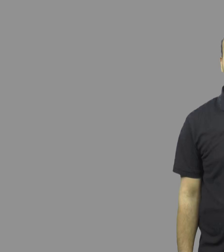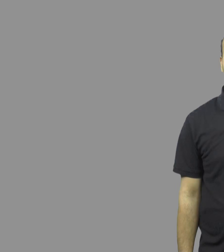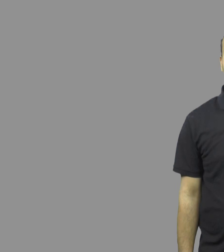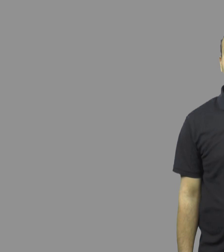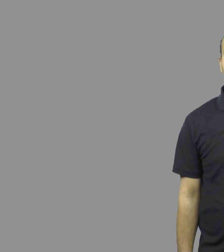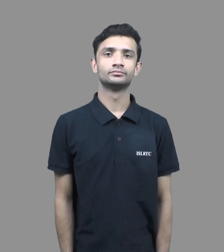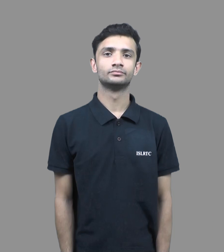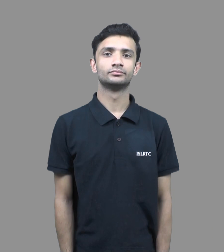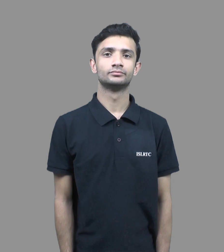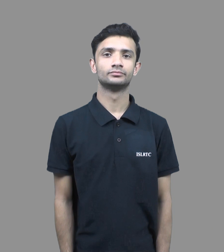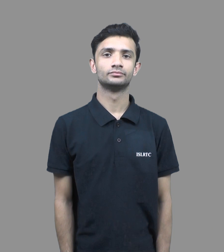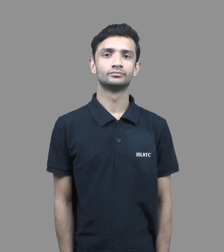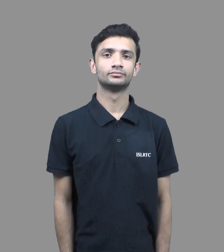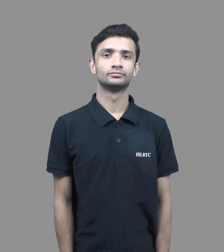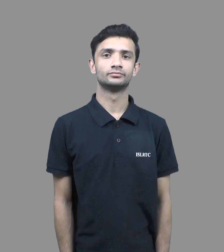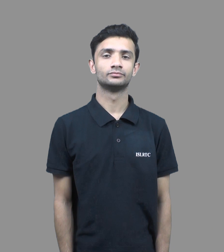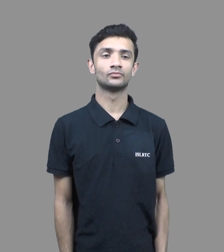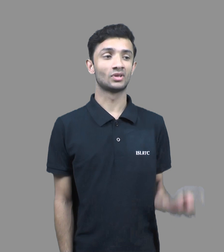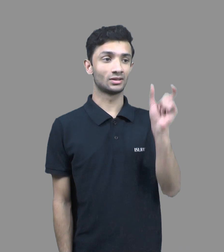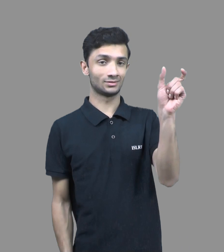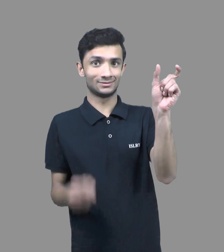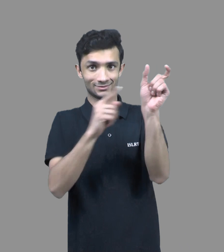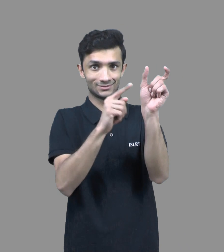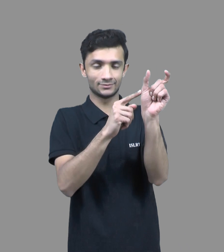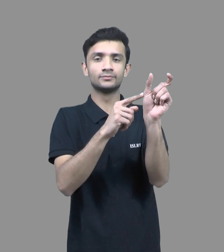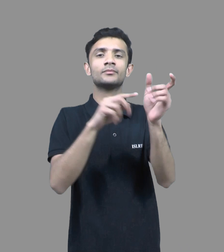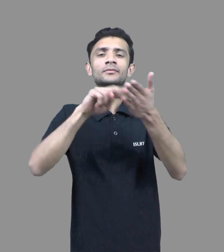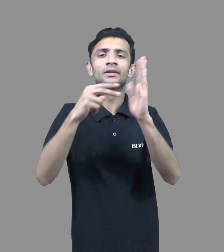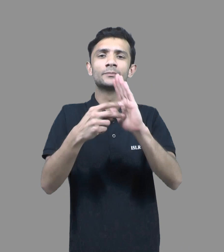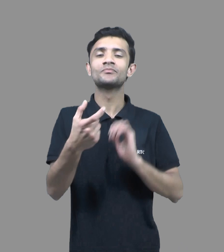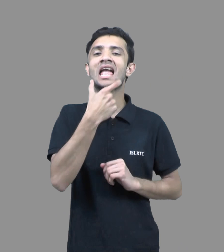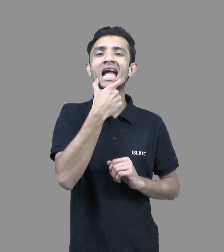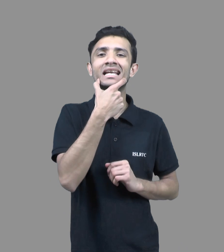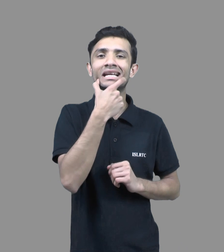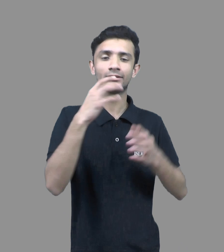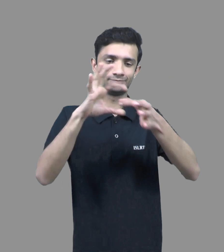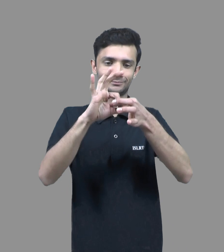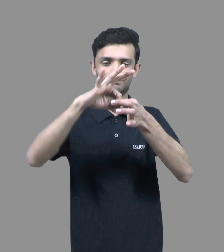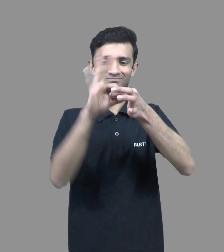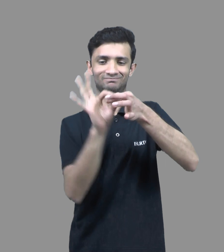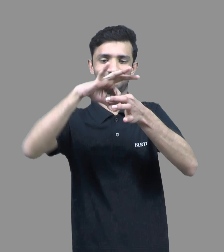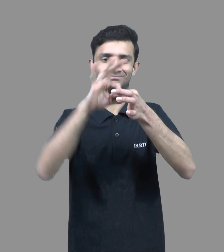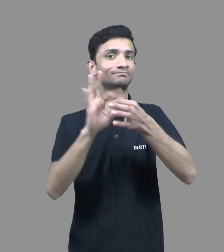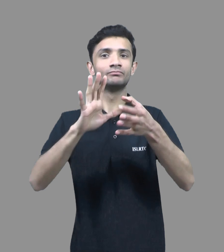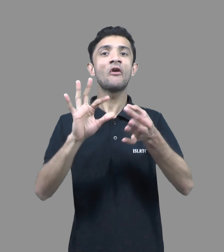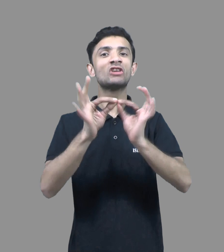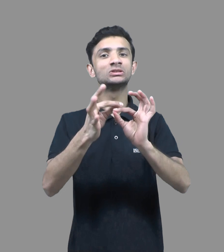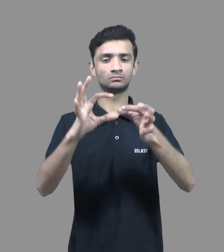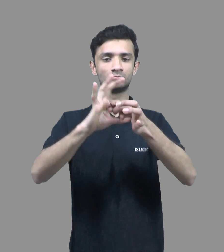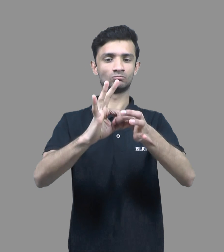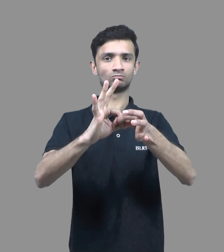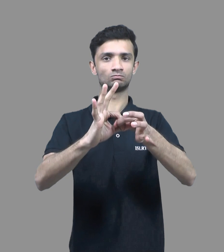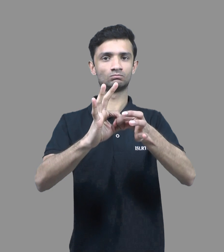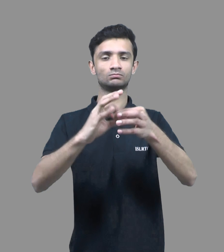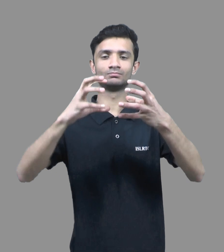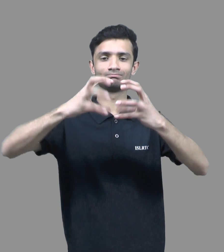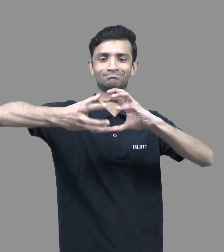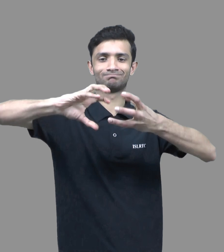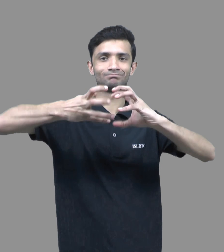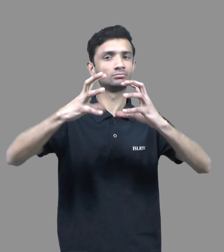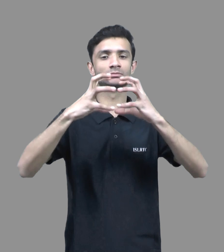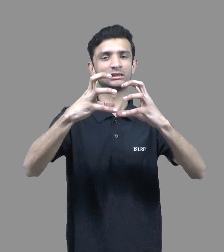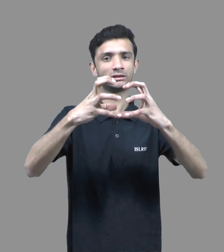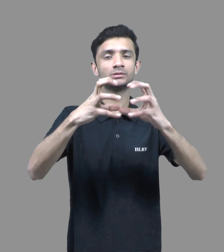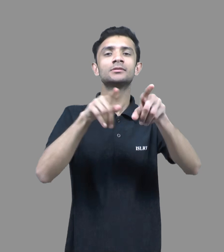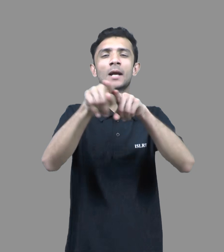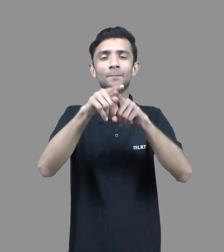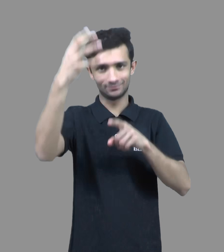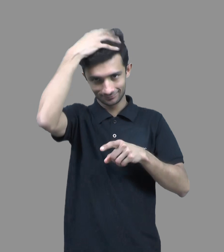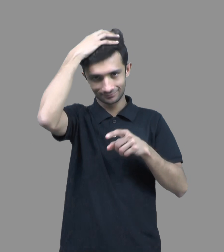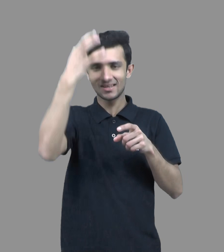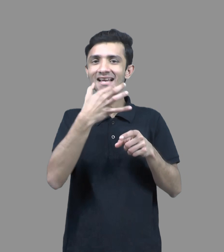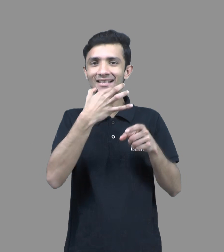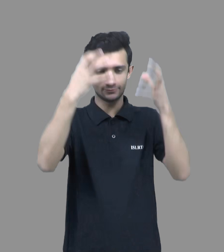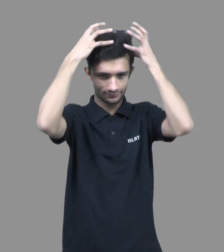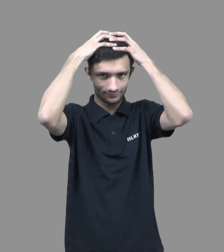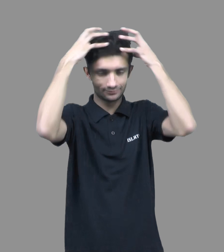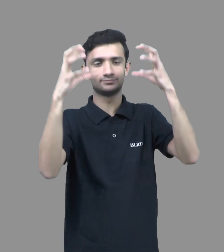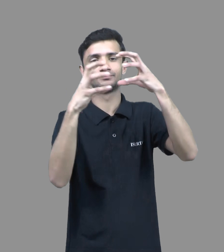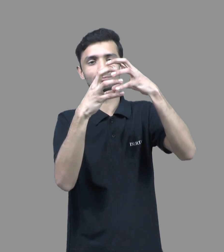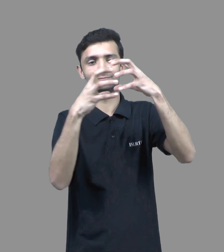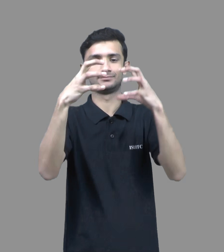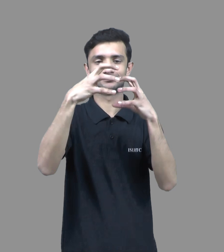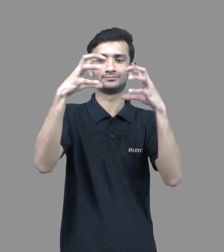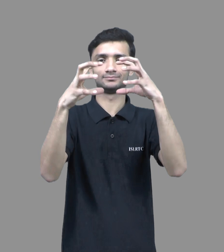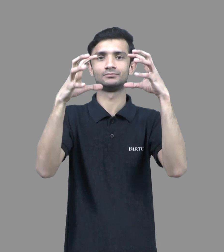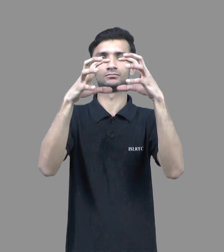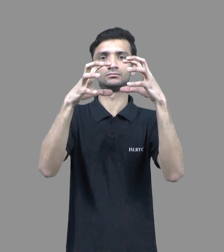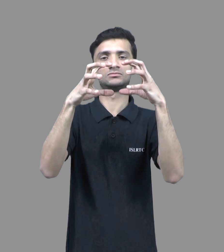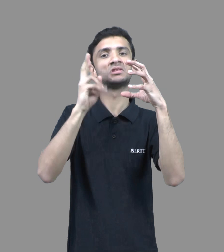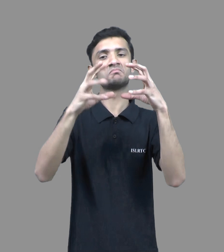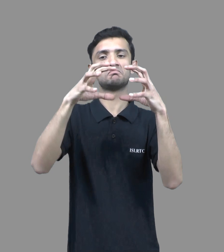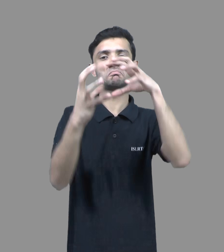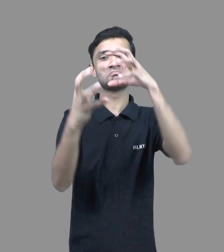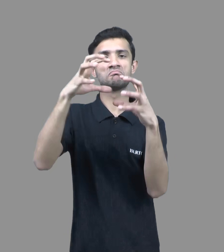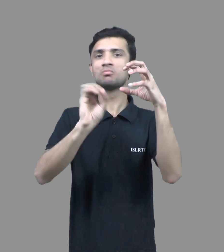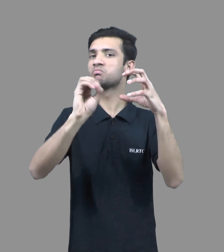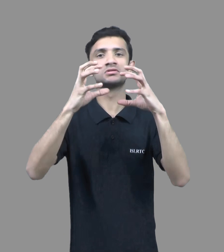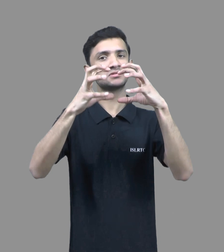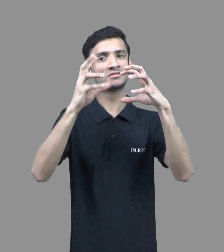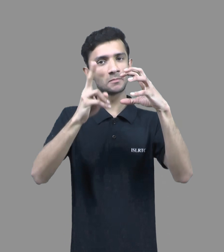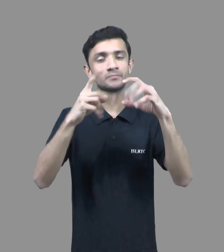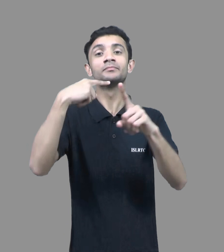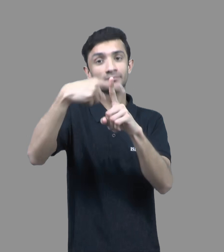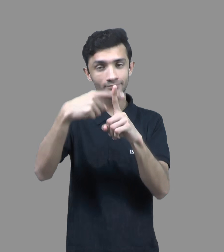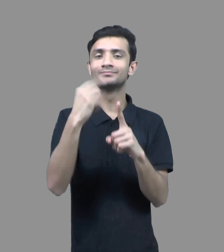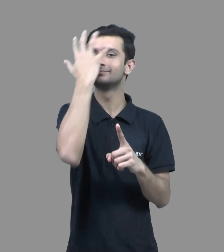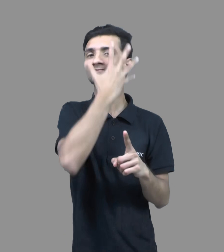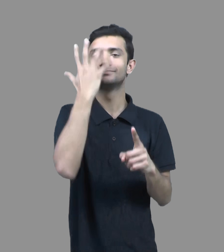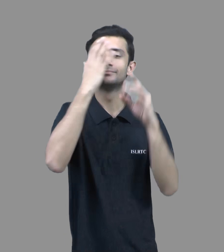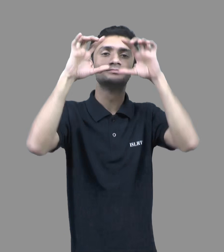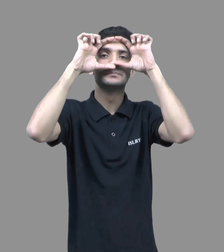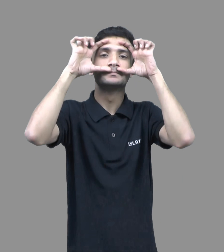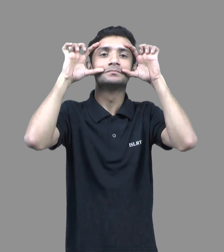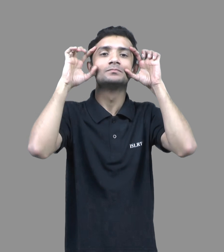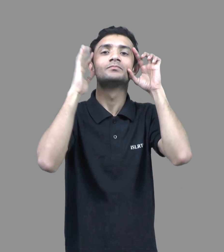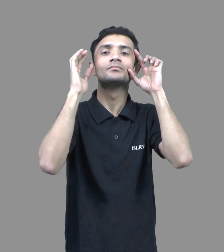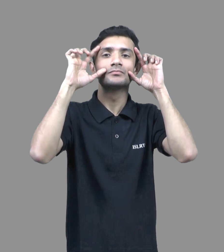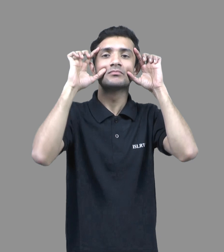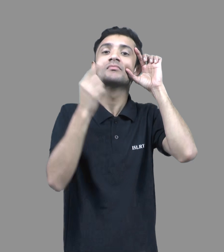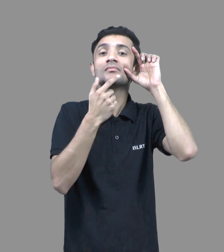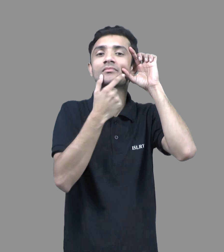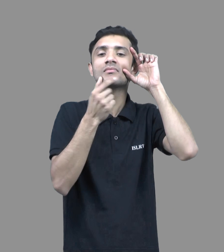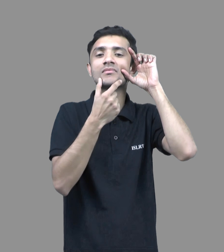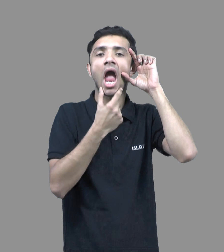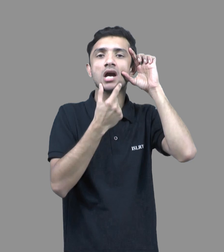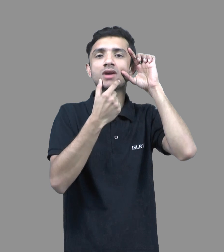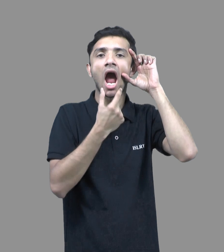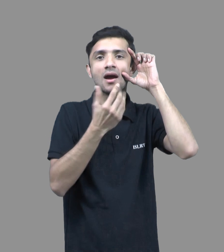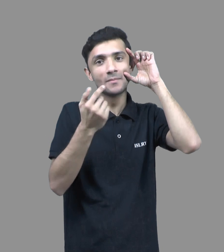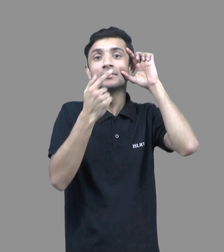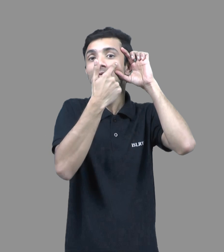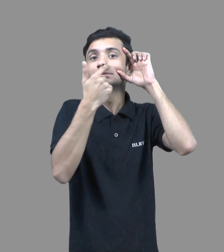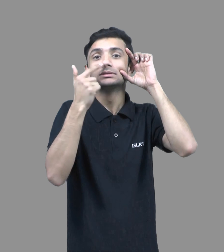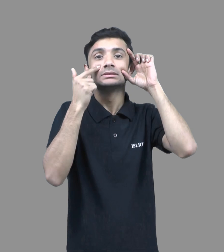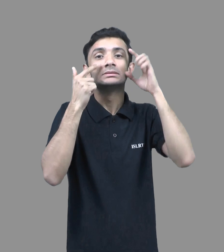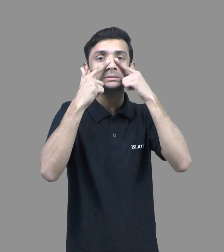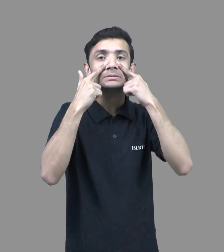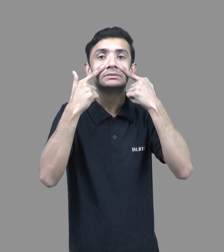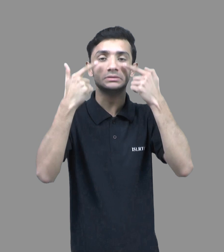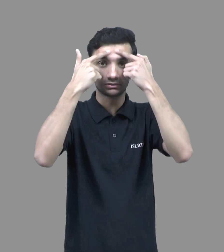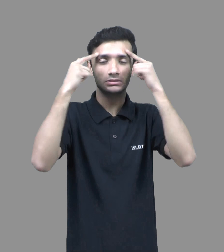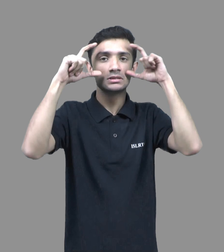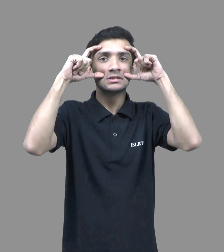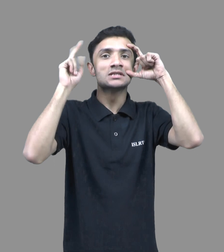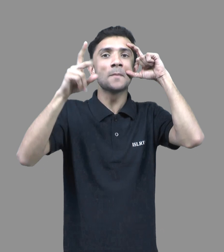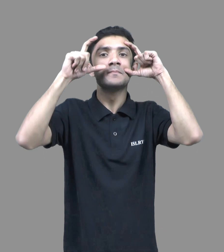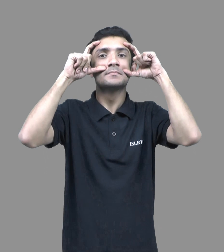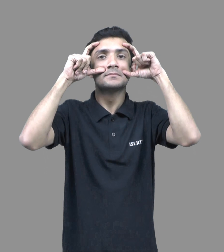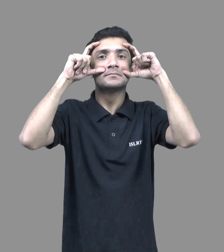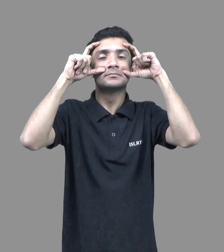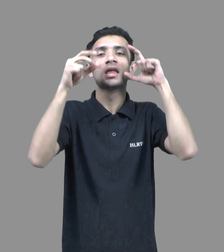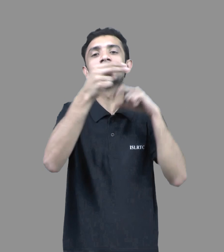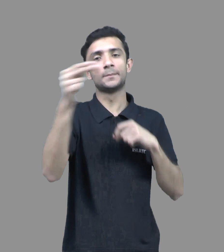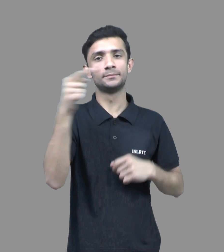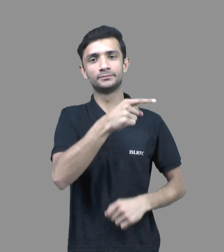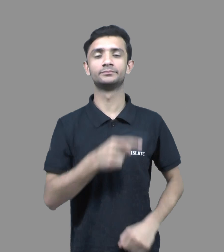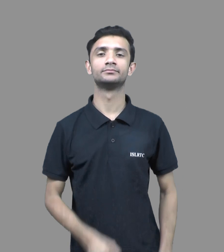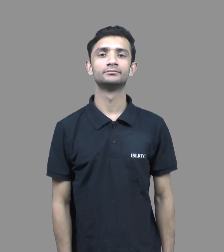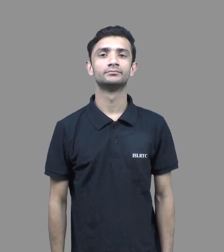Fixed Joints